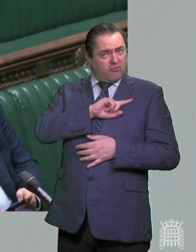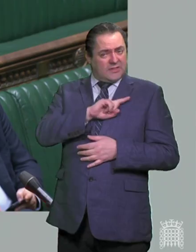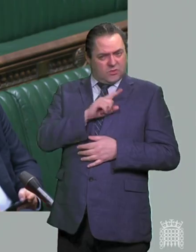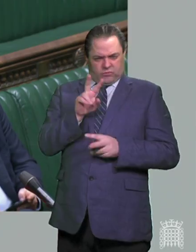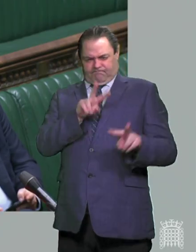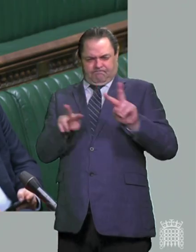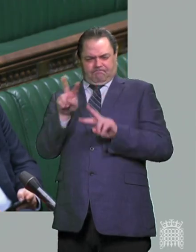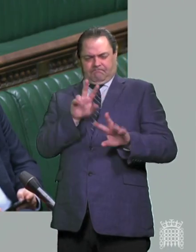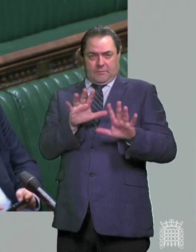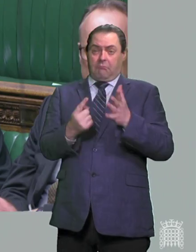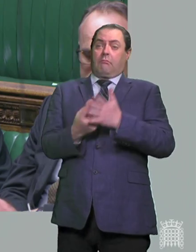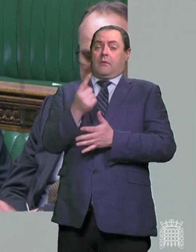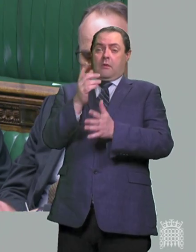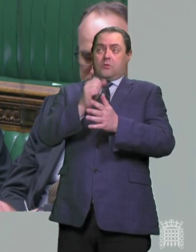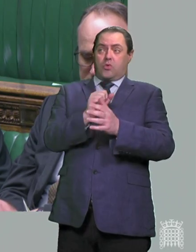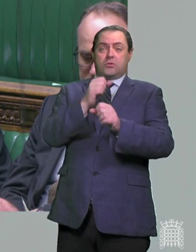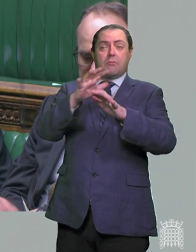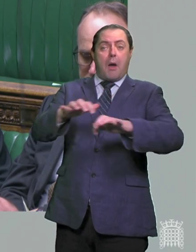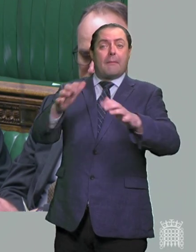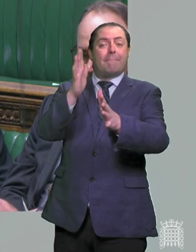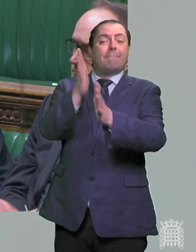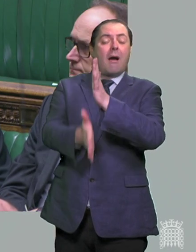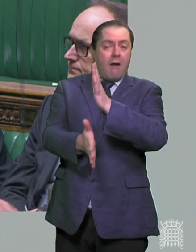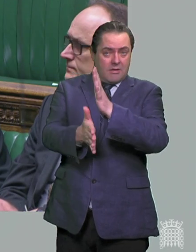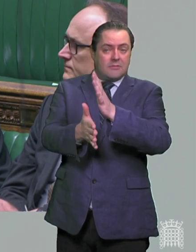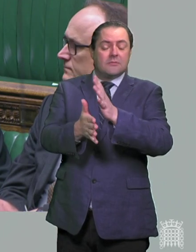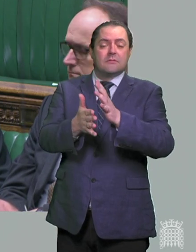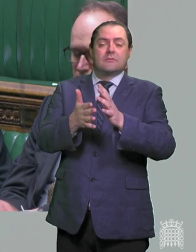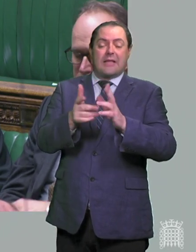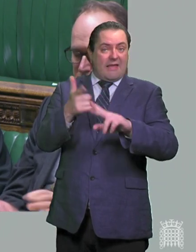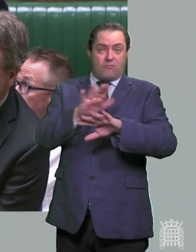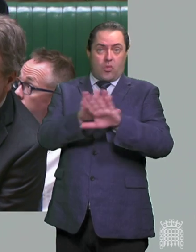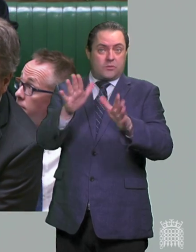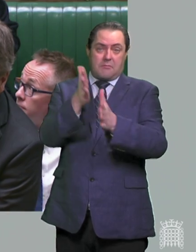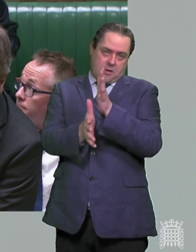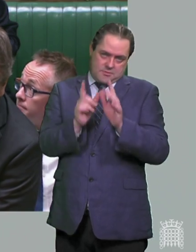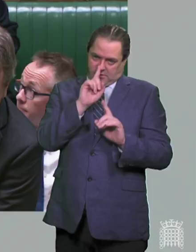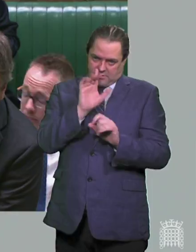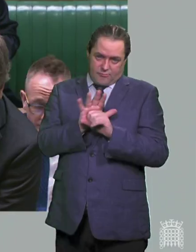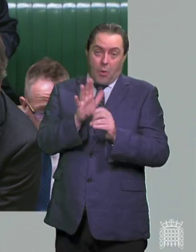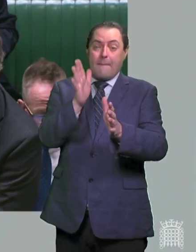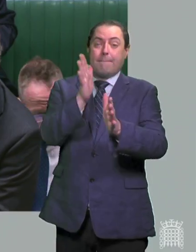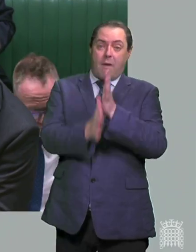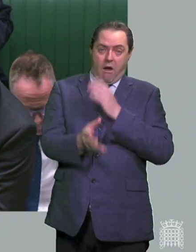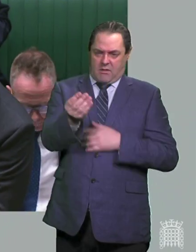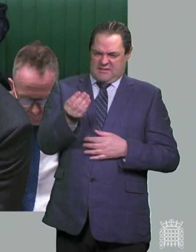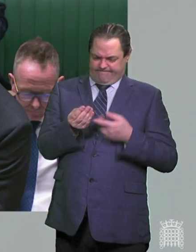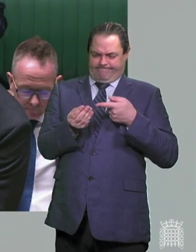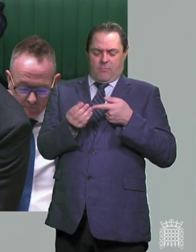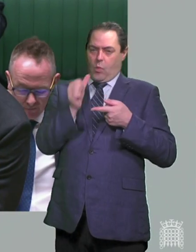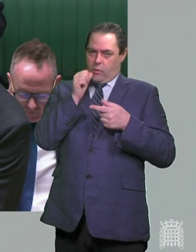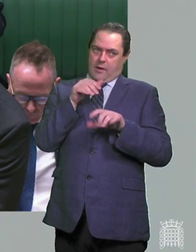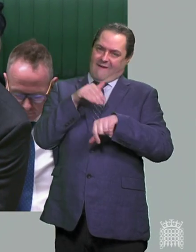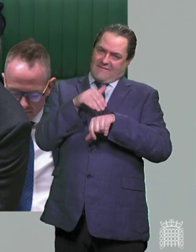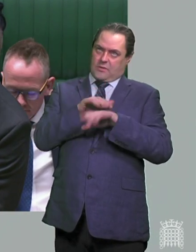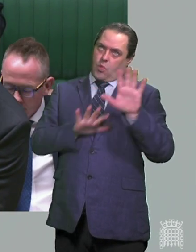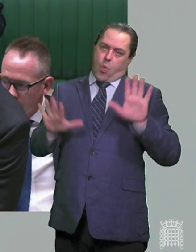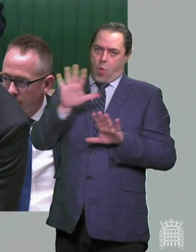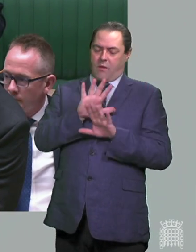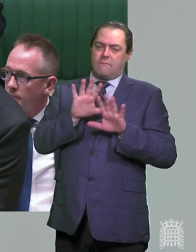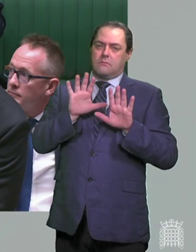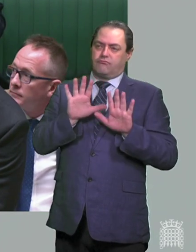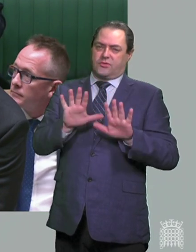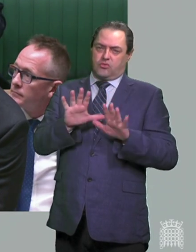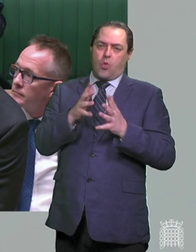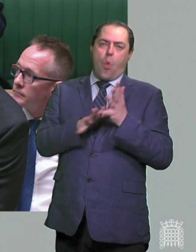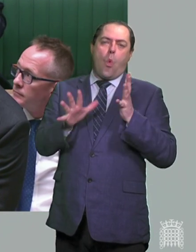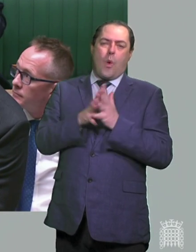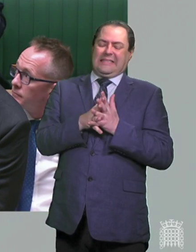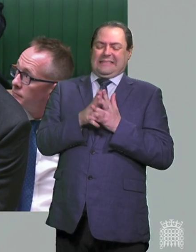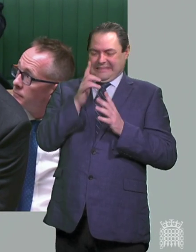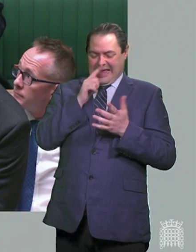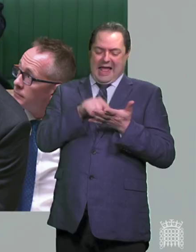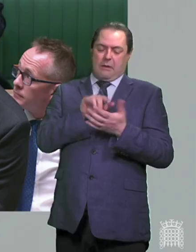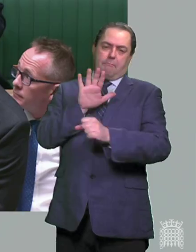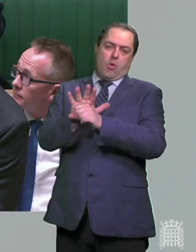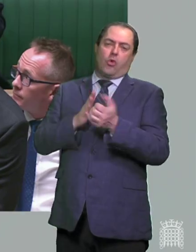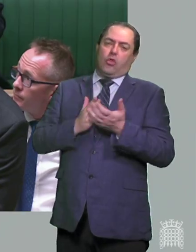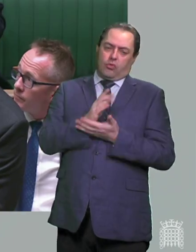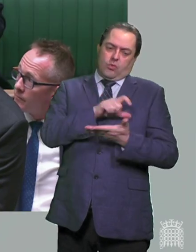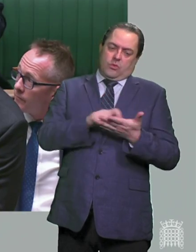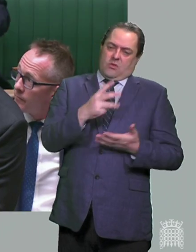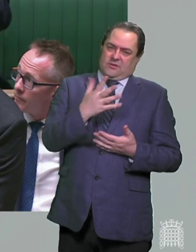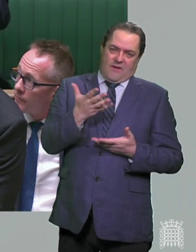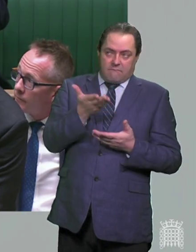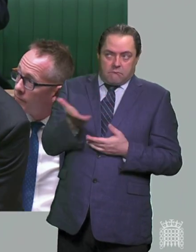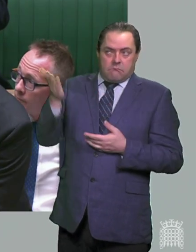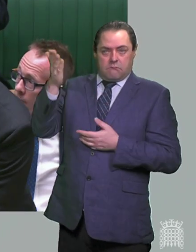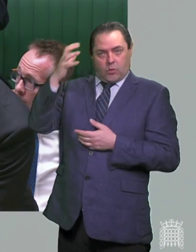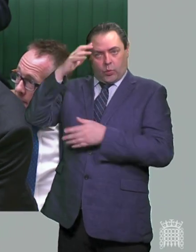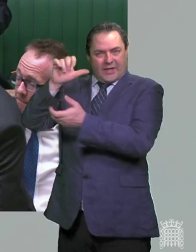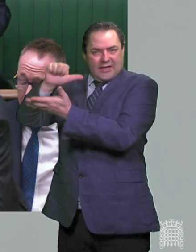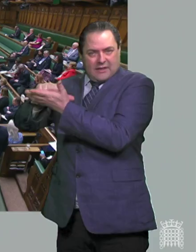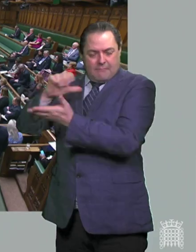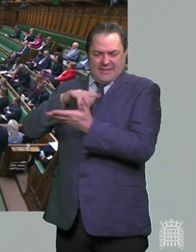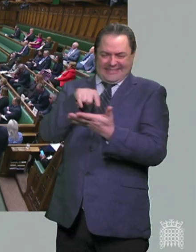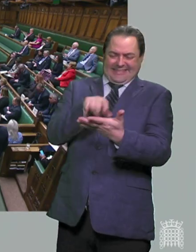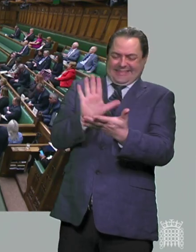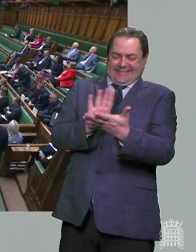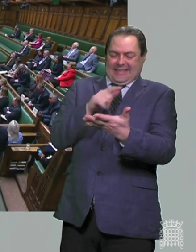the Scottish Parliament—if it did not pass it, we could not block it—that has adverse effects on GB-wide legislation, section 35 exists to stop the Bill going for Royal Assent so that those adverse effects can be dealt with.